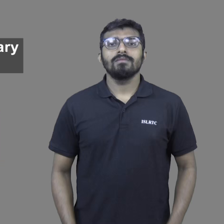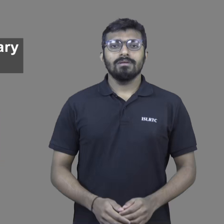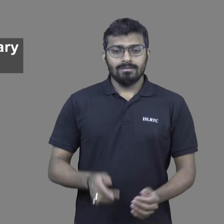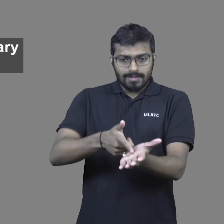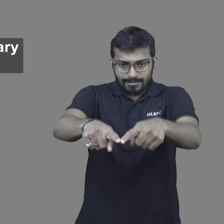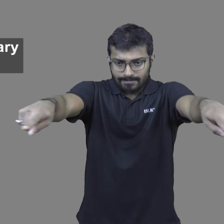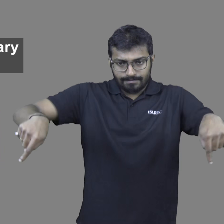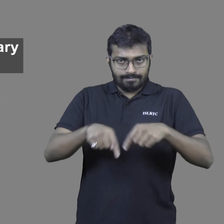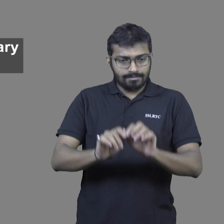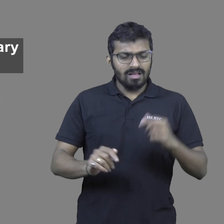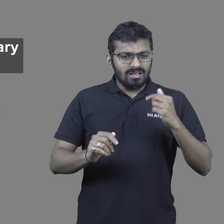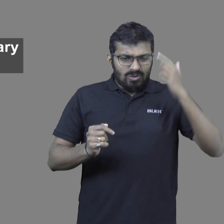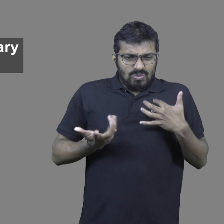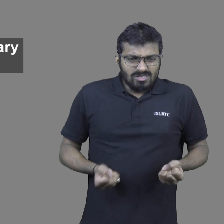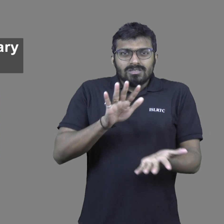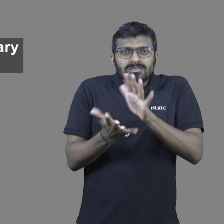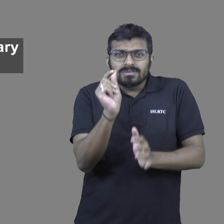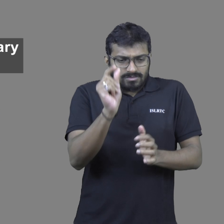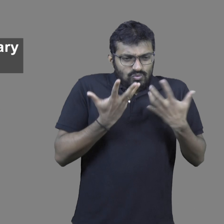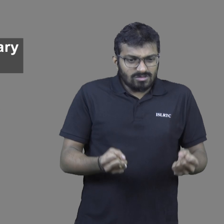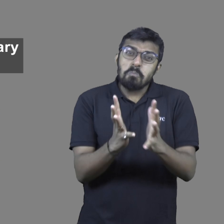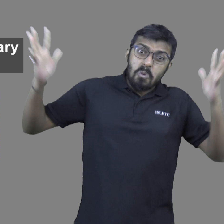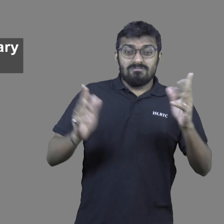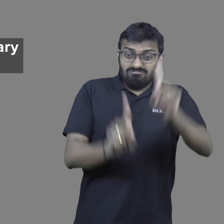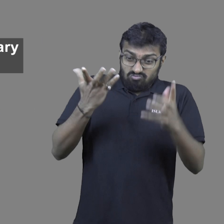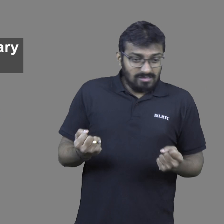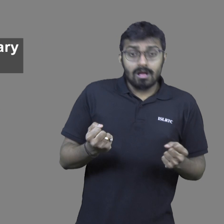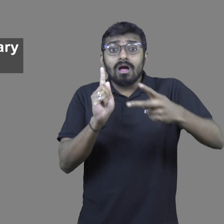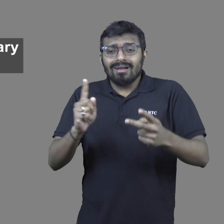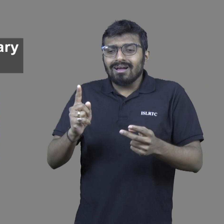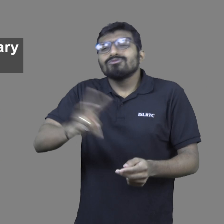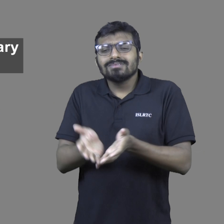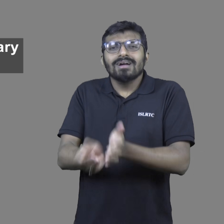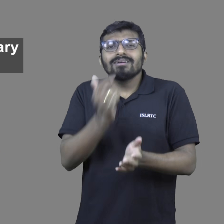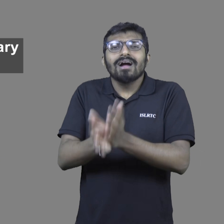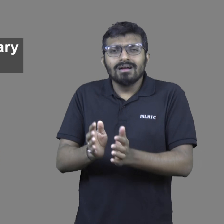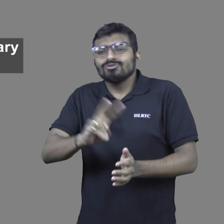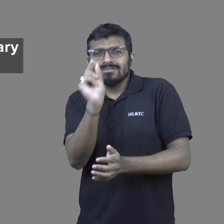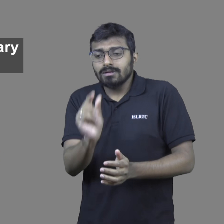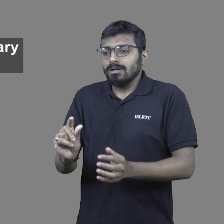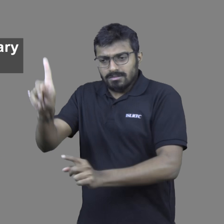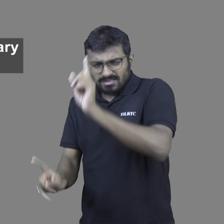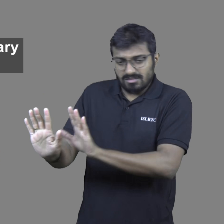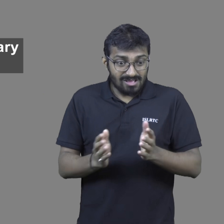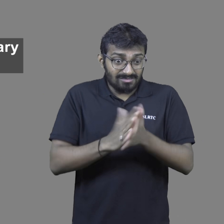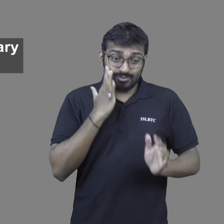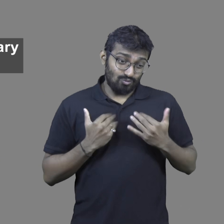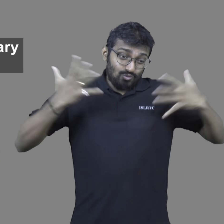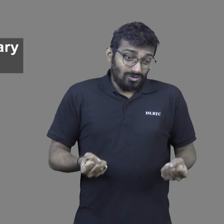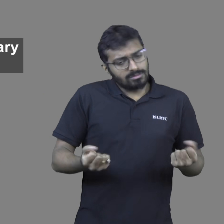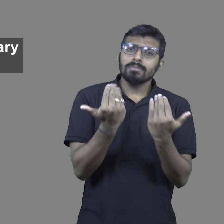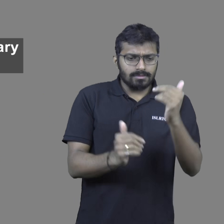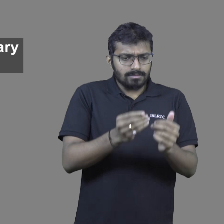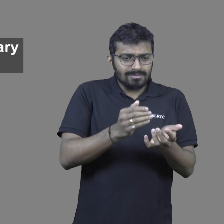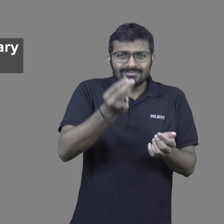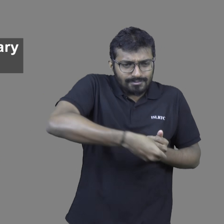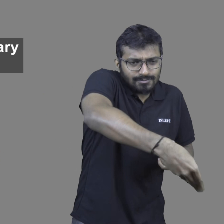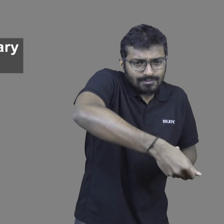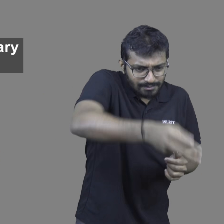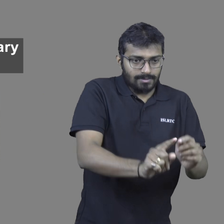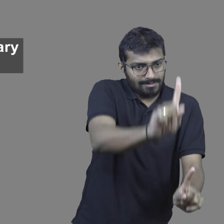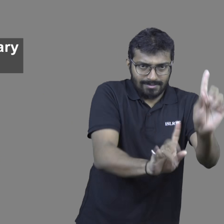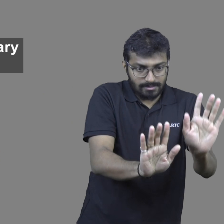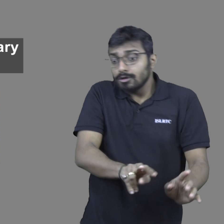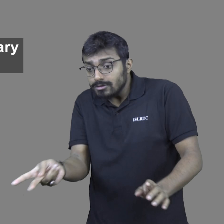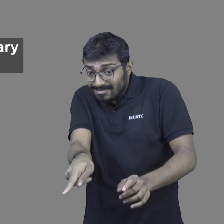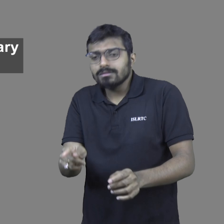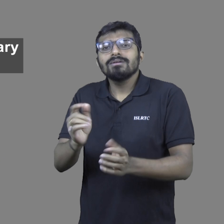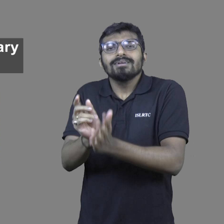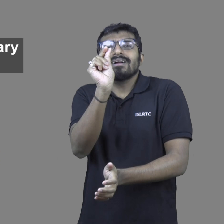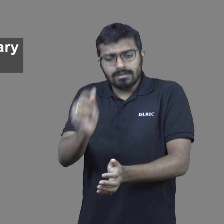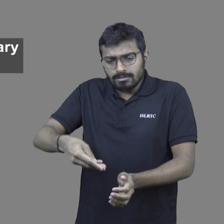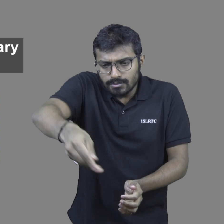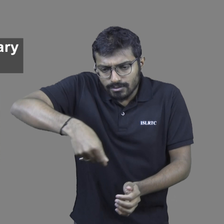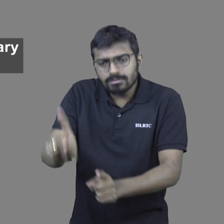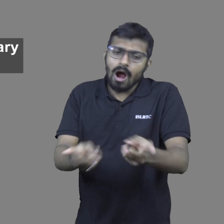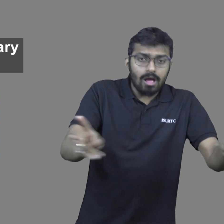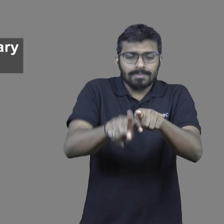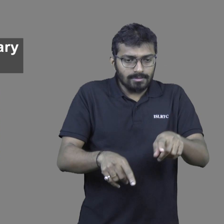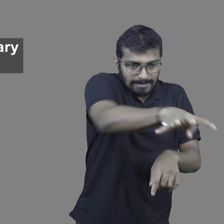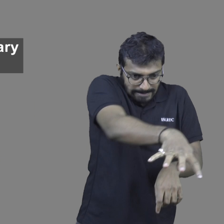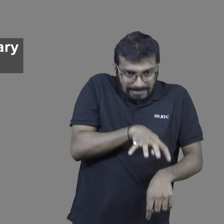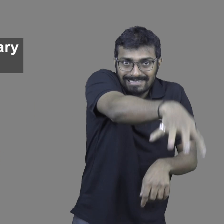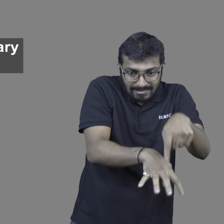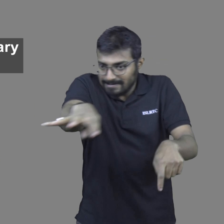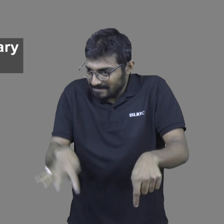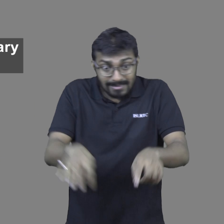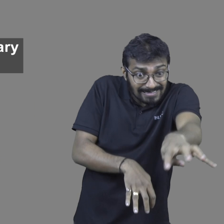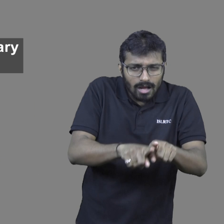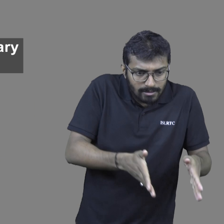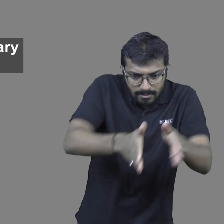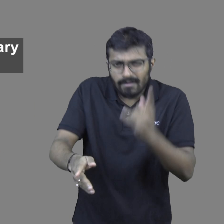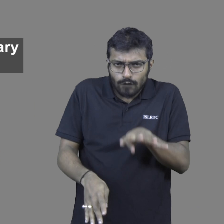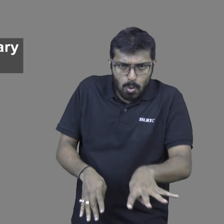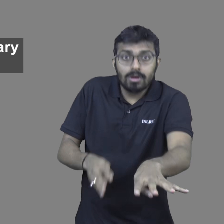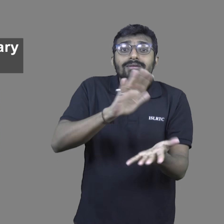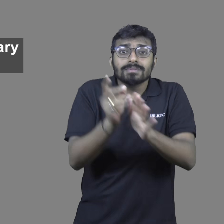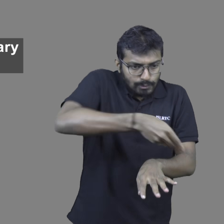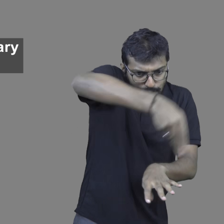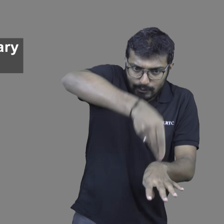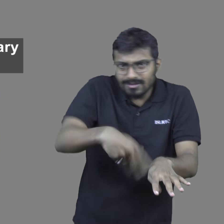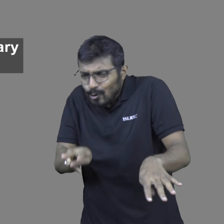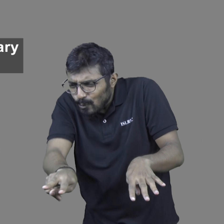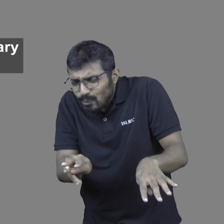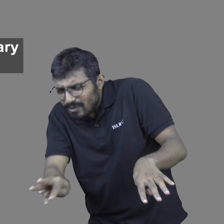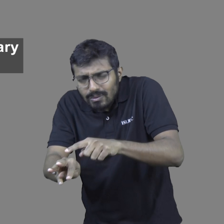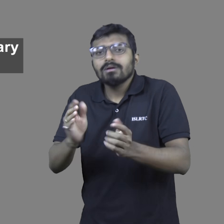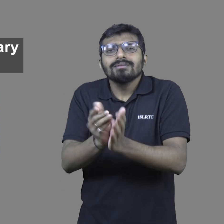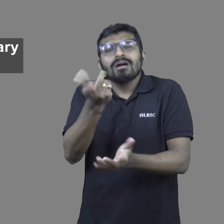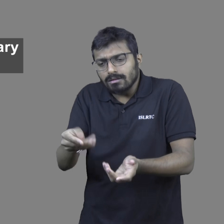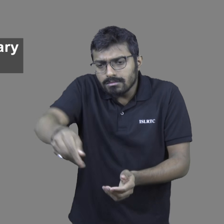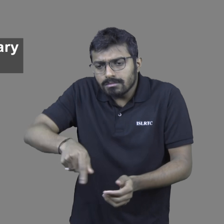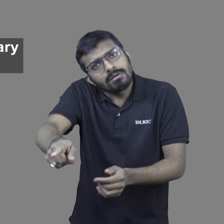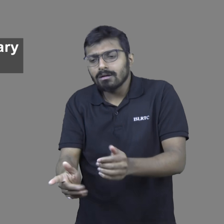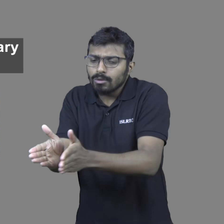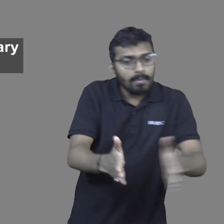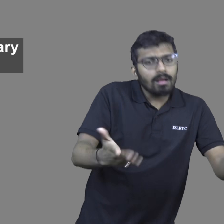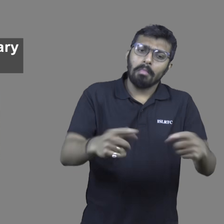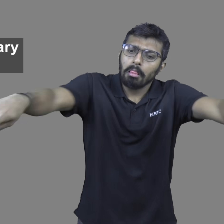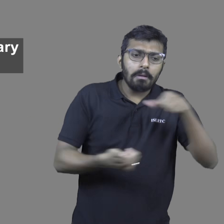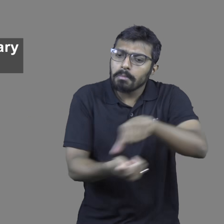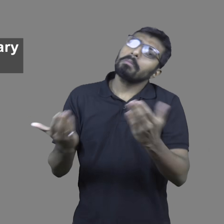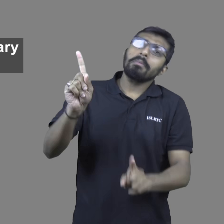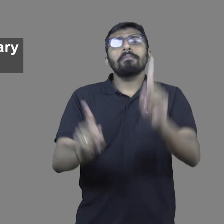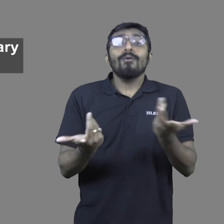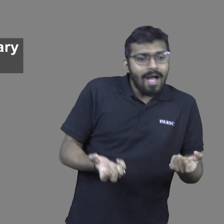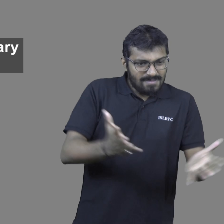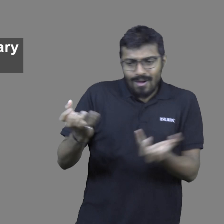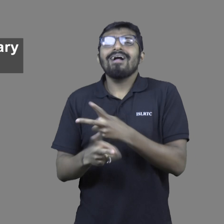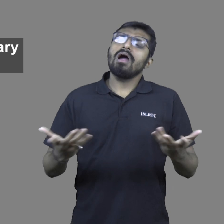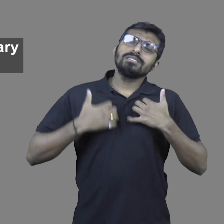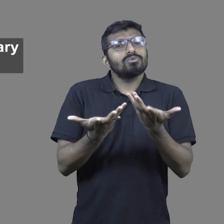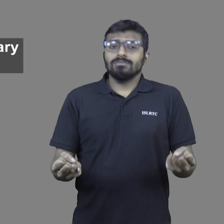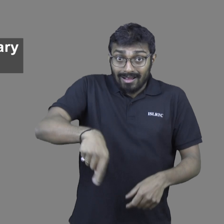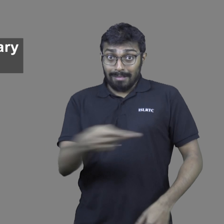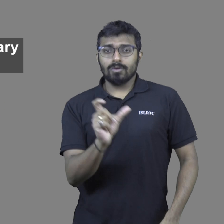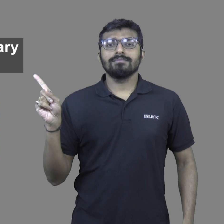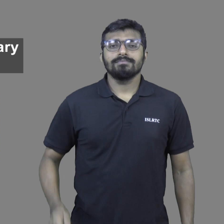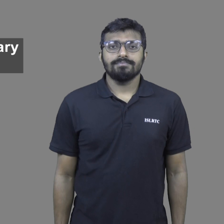Companion Subsidiary Crops